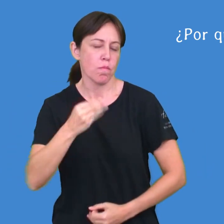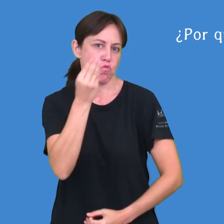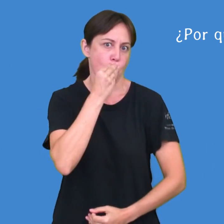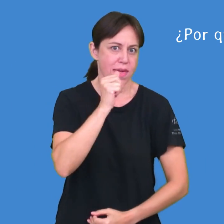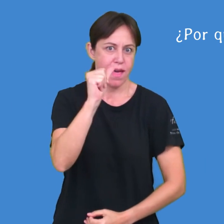comer